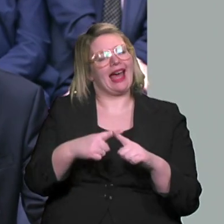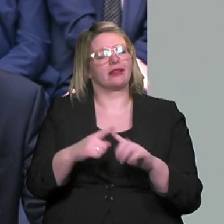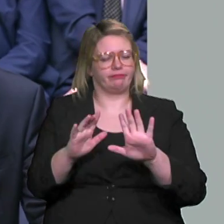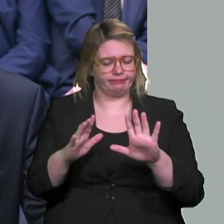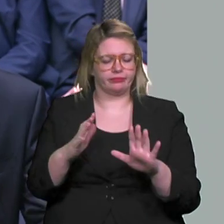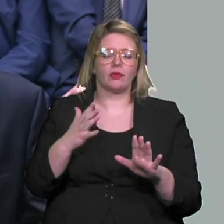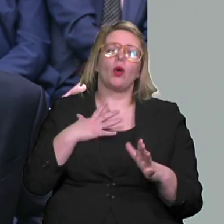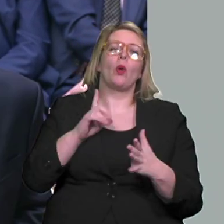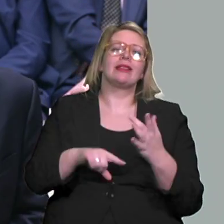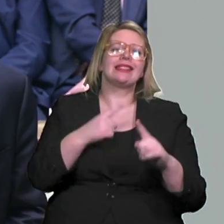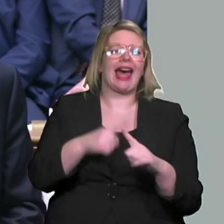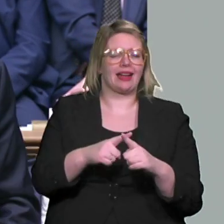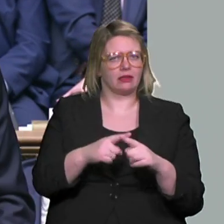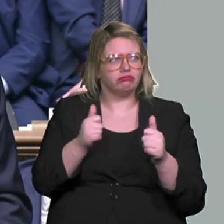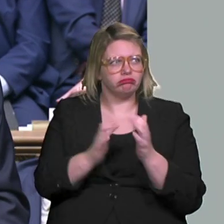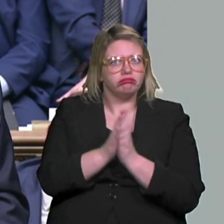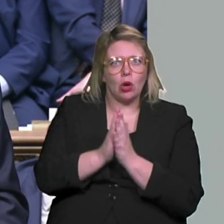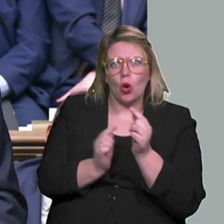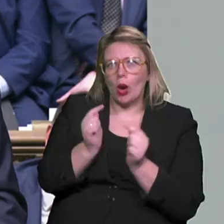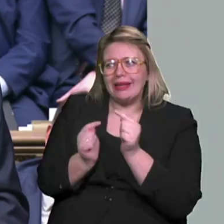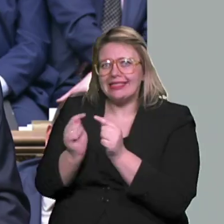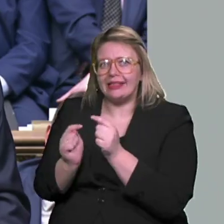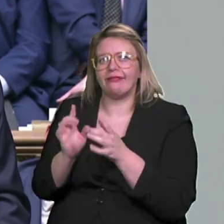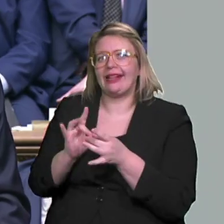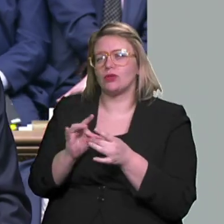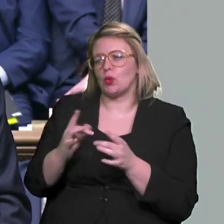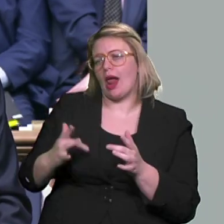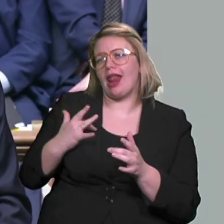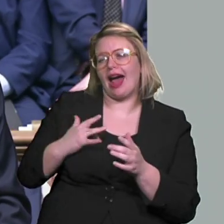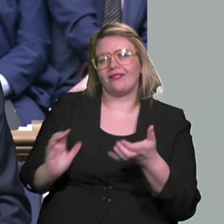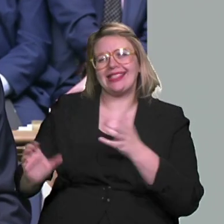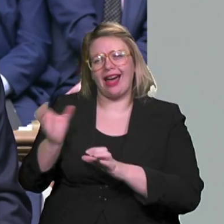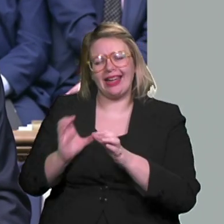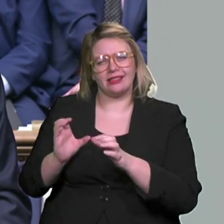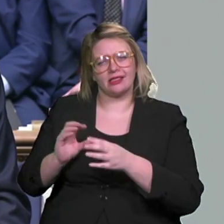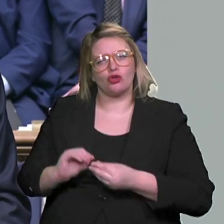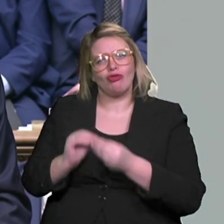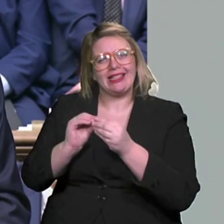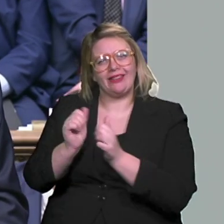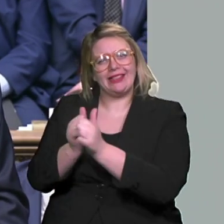I also want to make our taxes more competitive in our life science and creative industry sectors.